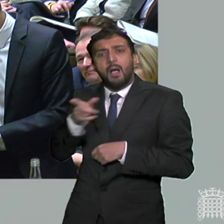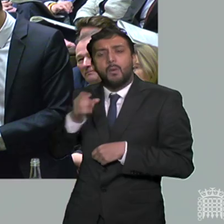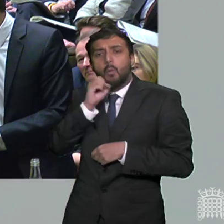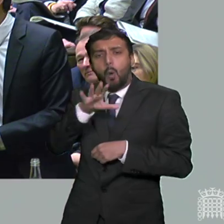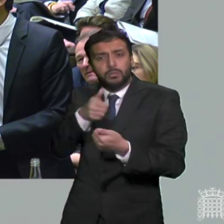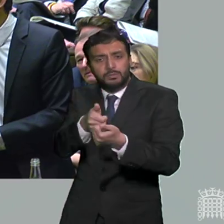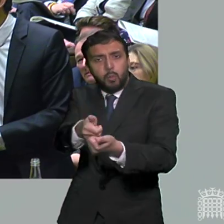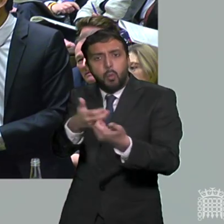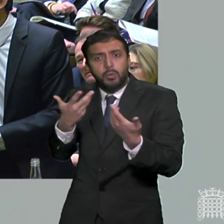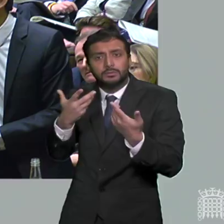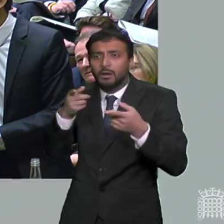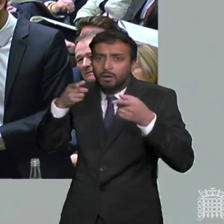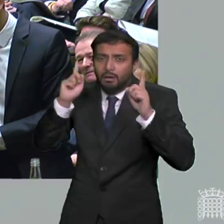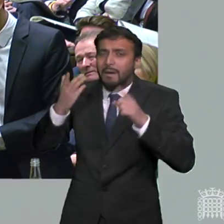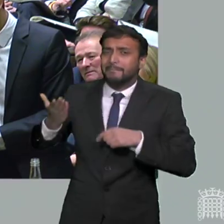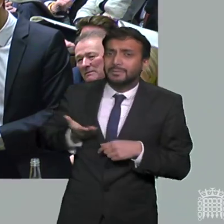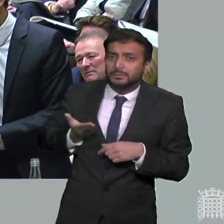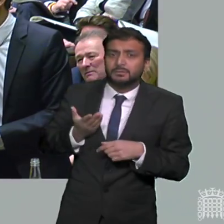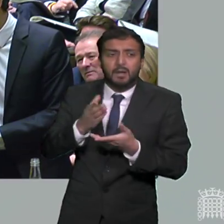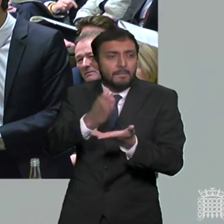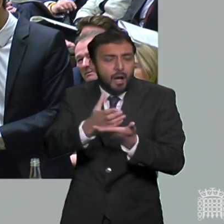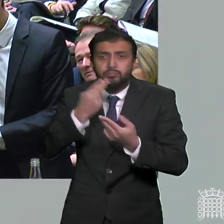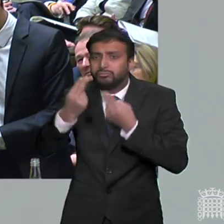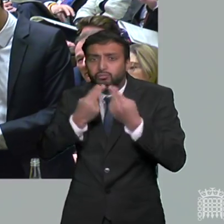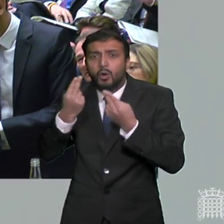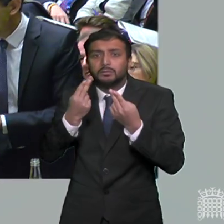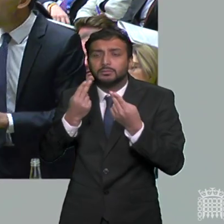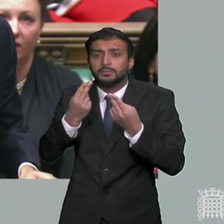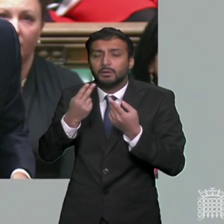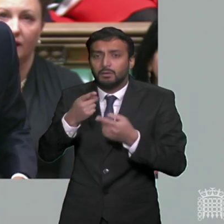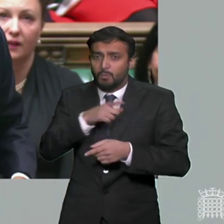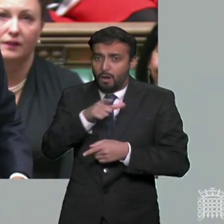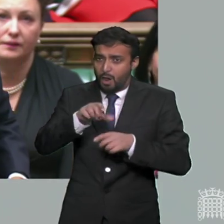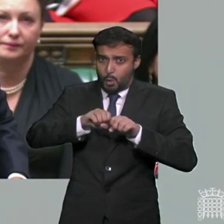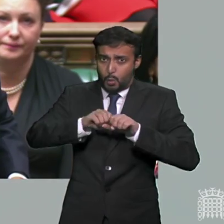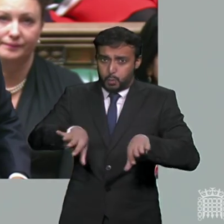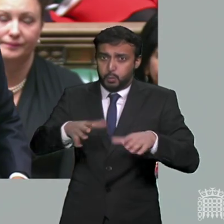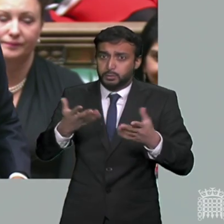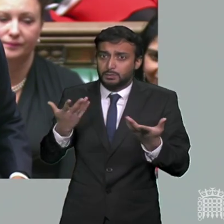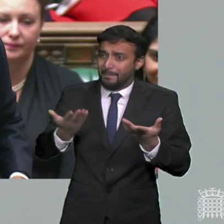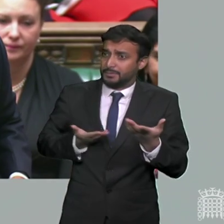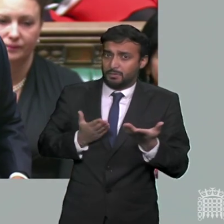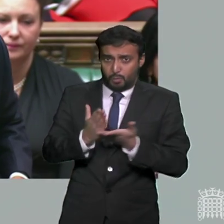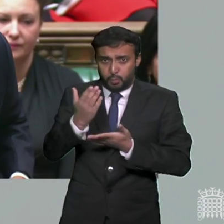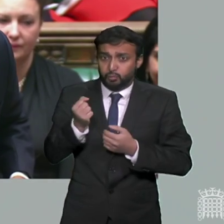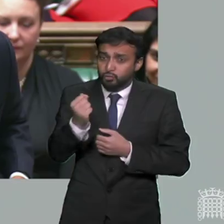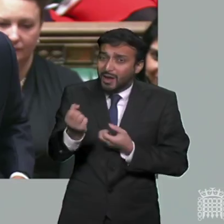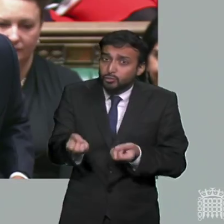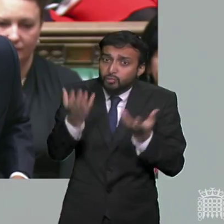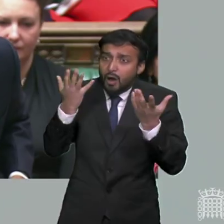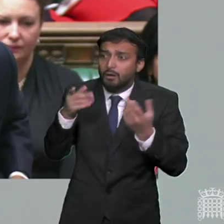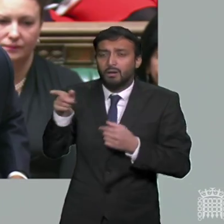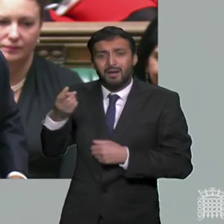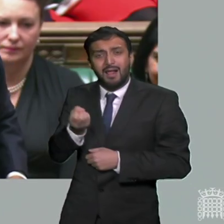and restaurants who will lose business as a result of the train strikes?” Labour should stand up for working people.